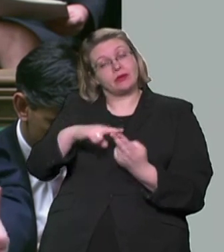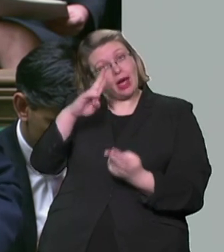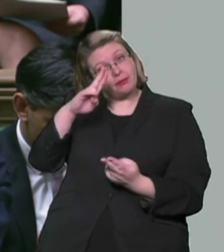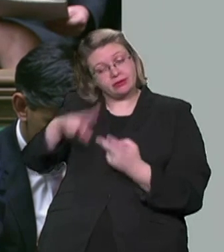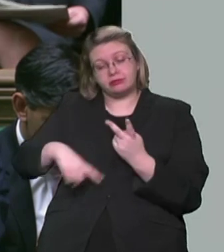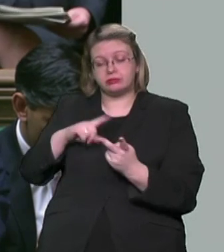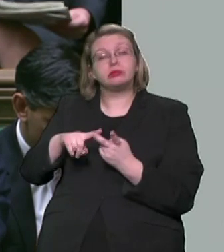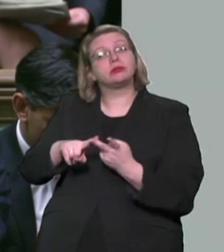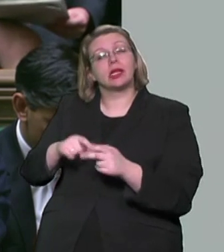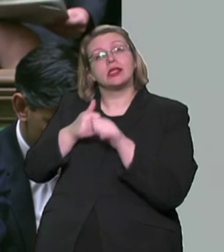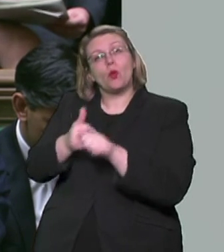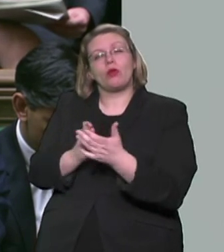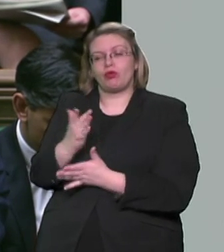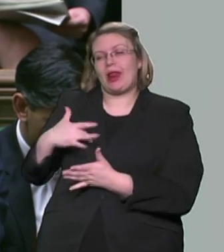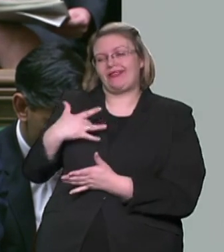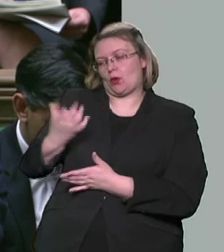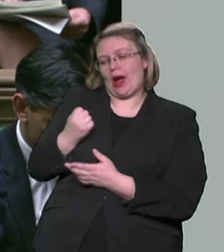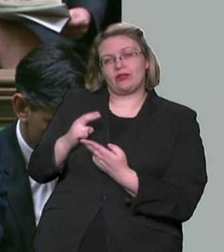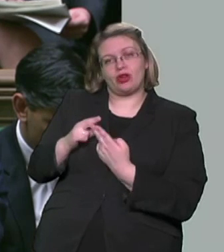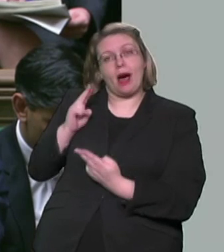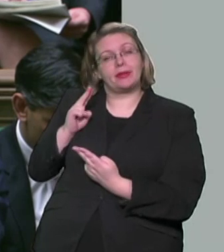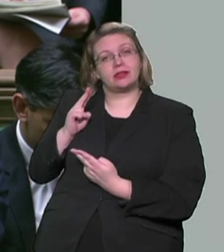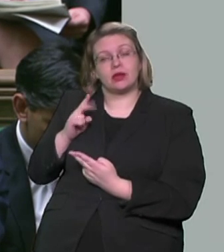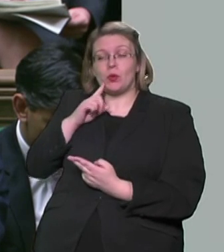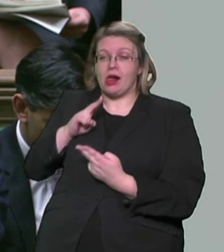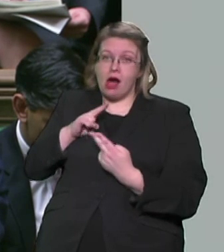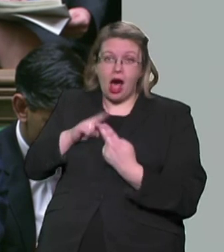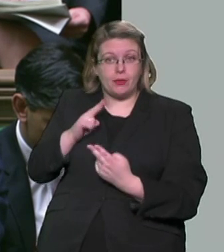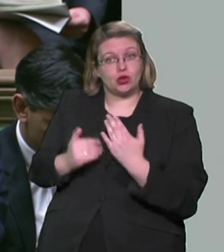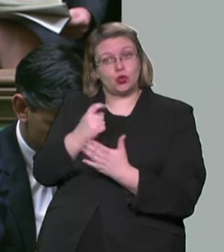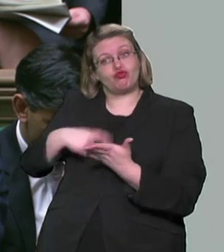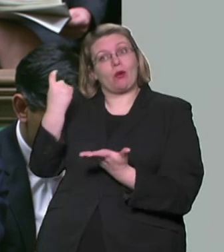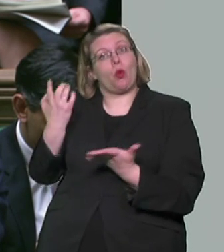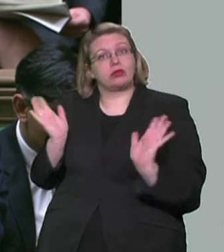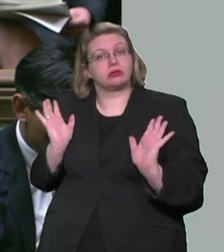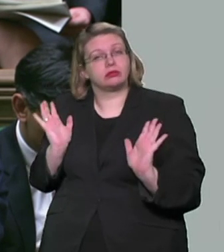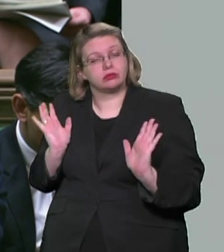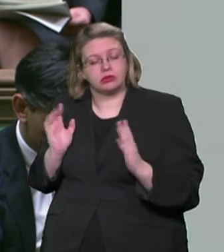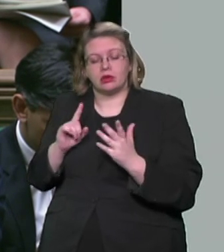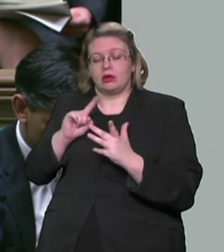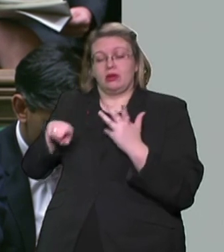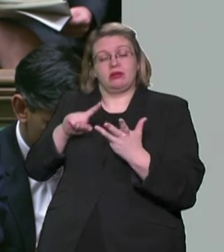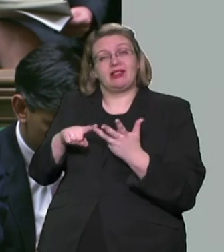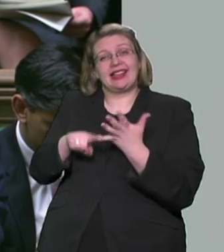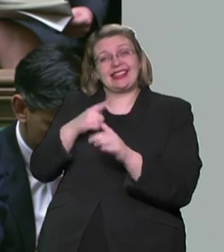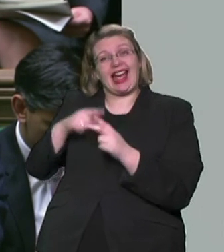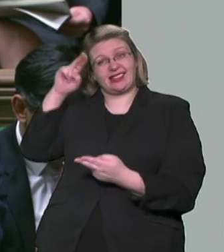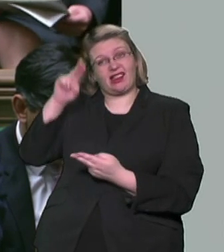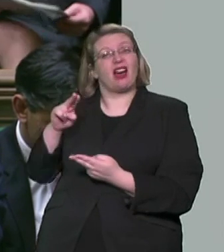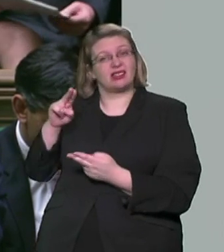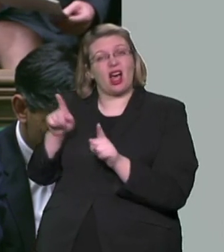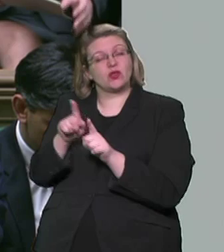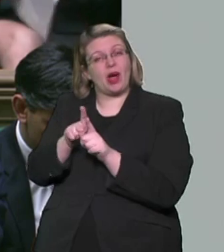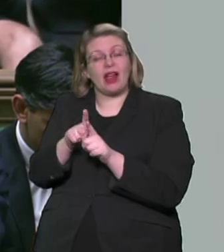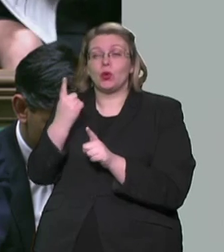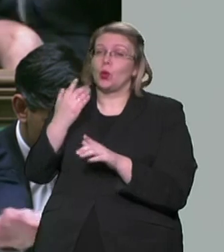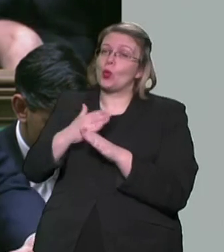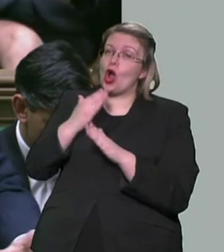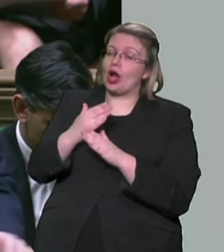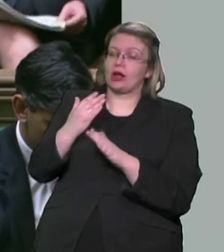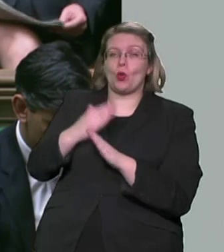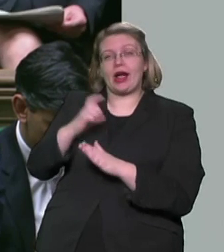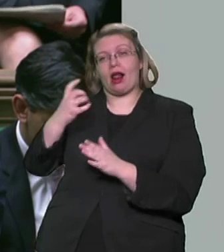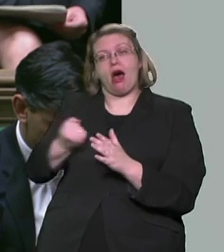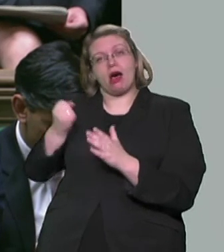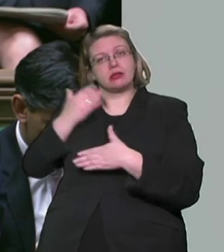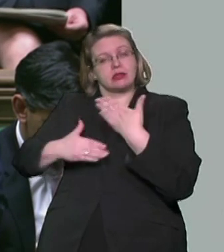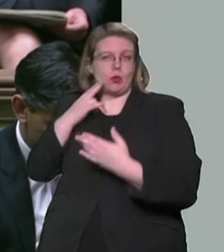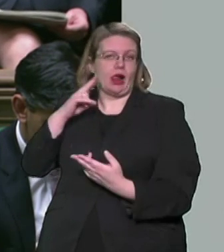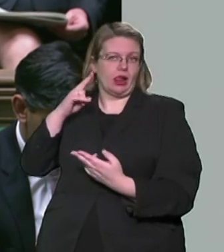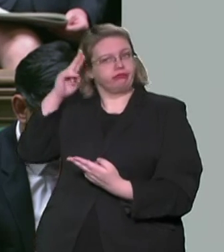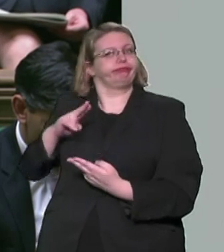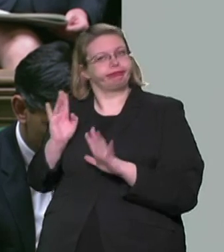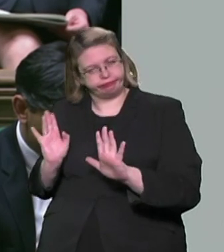We have helped people with the living wage, which is going up now by a record amount, and cutting taxes on working people in the way that we are.